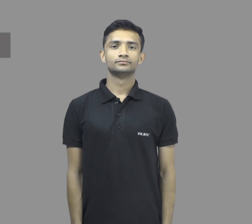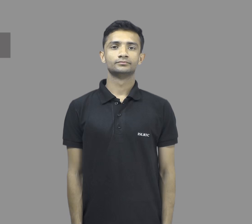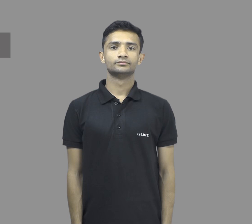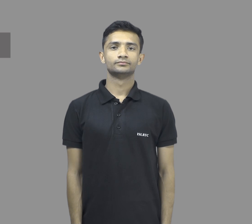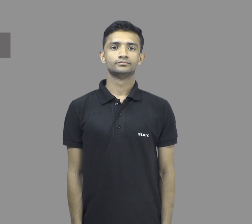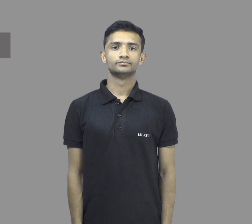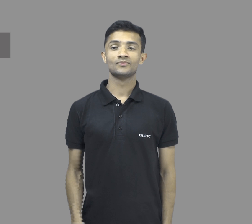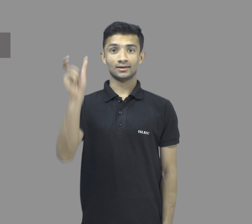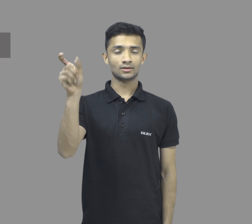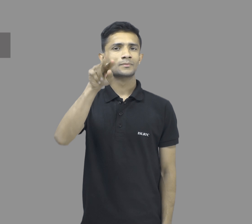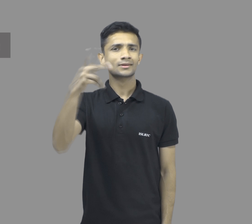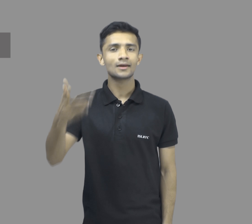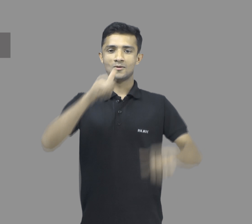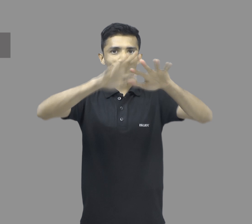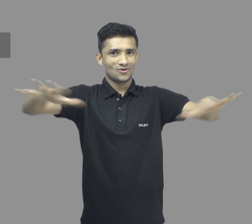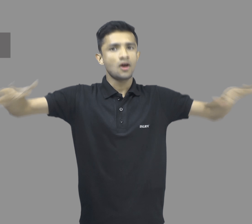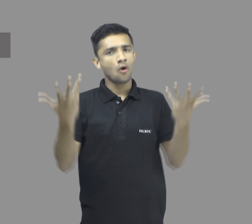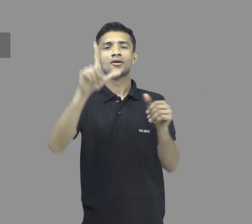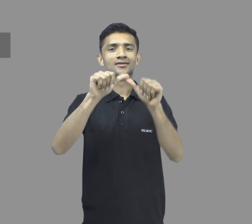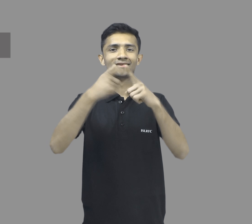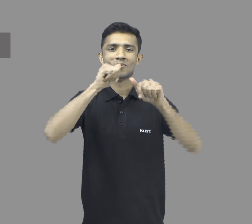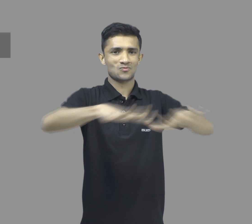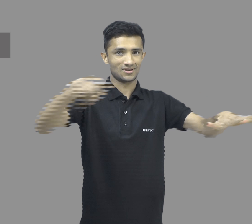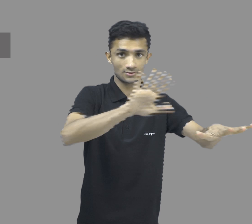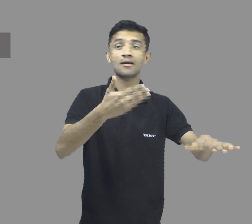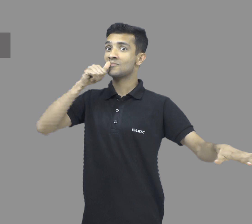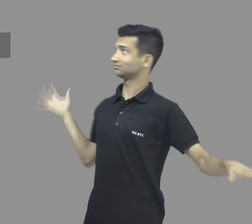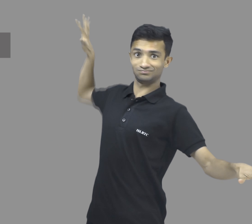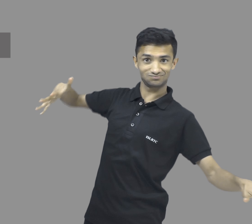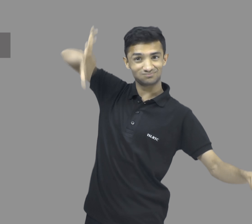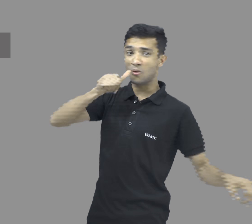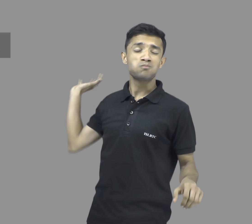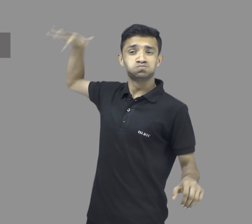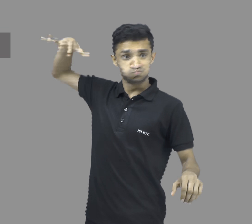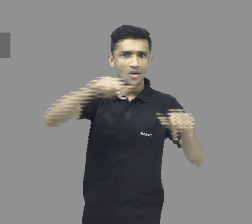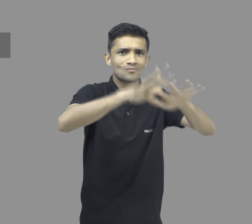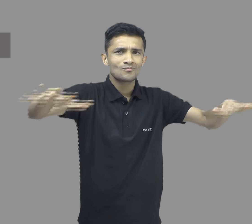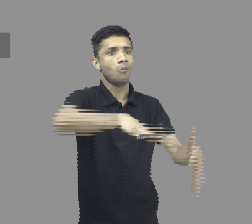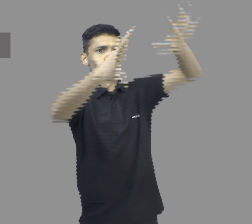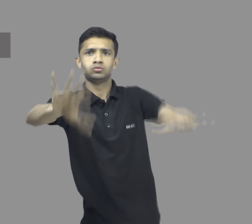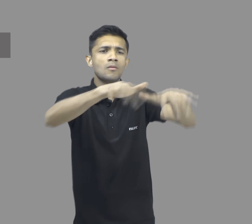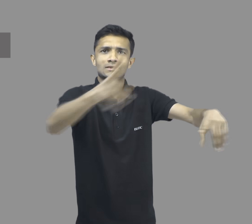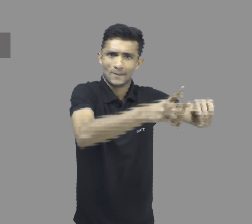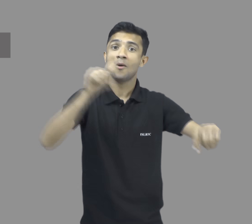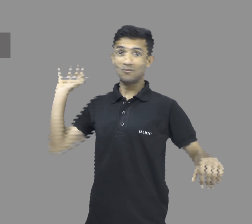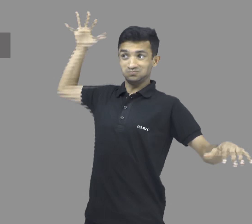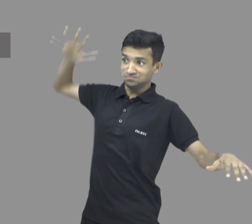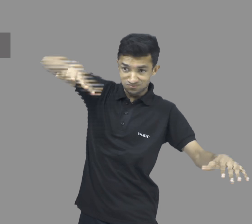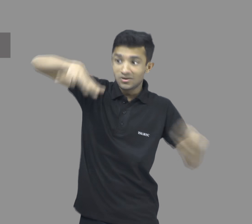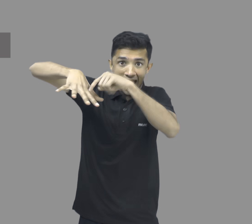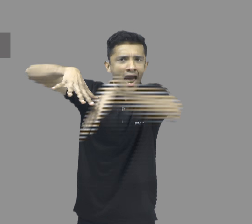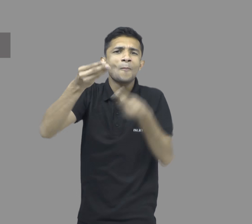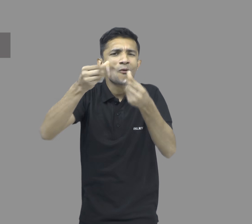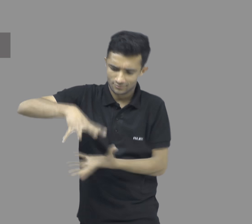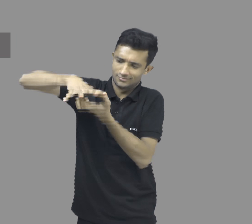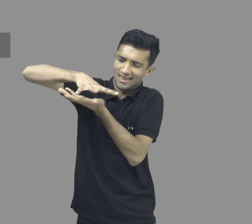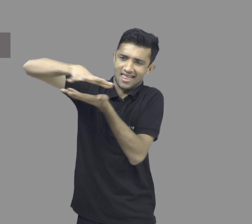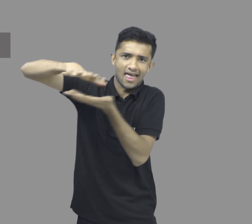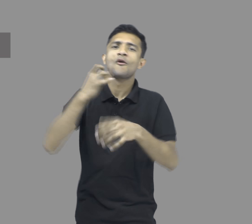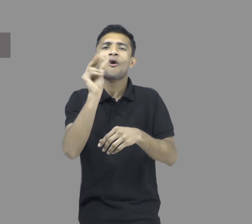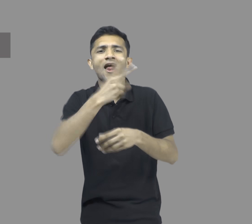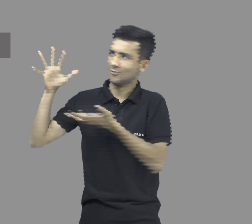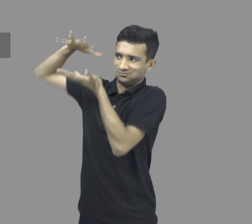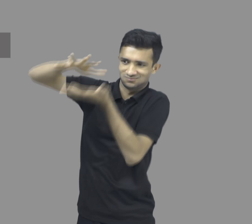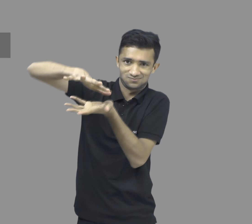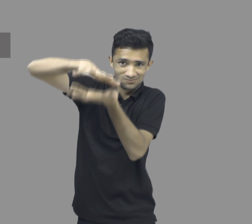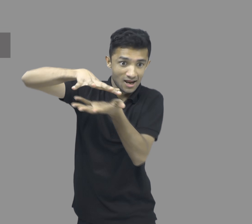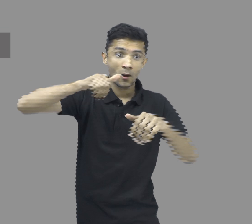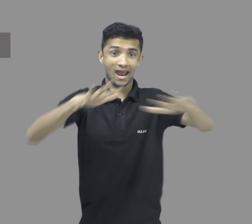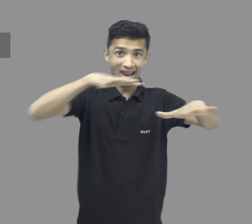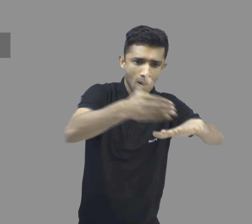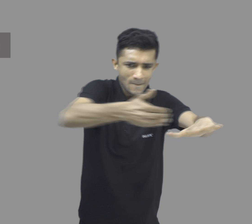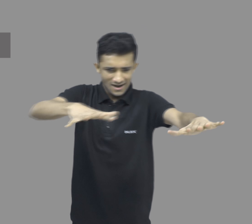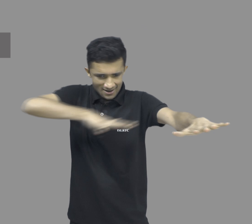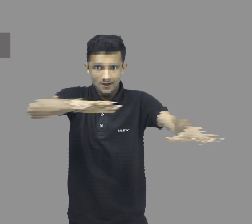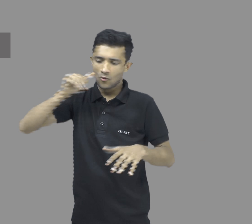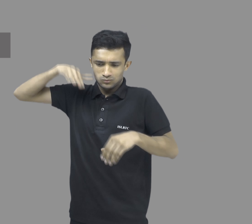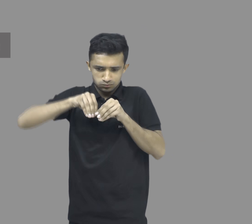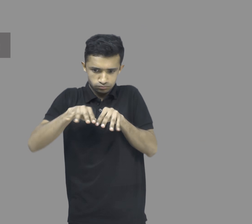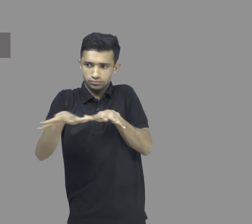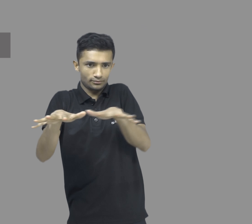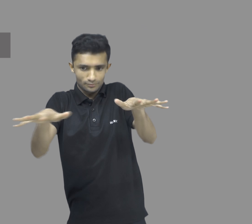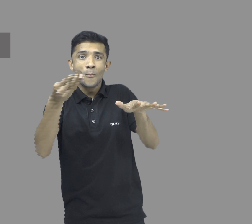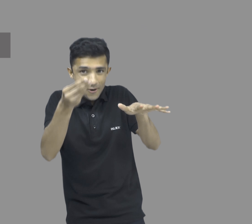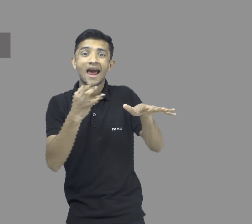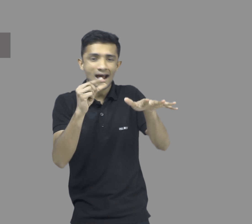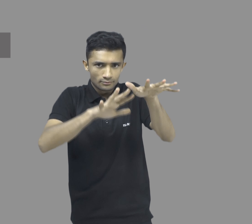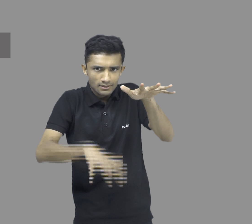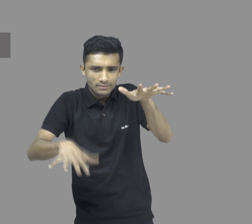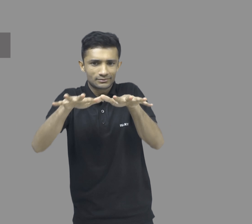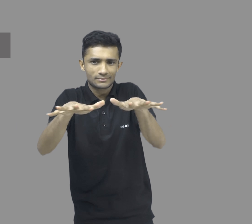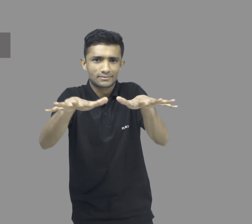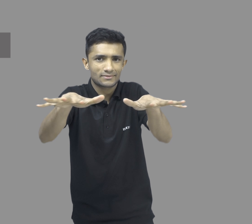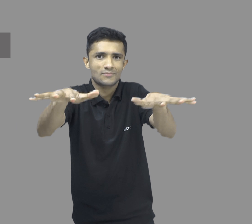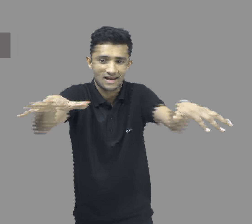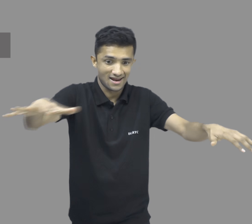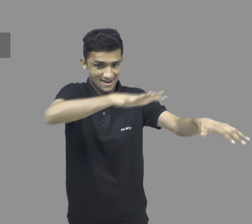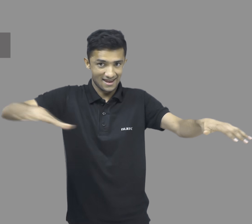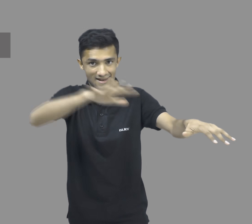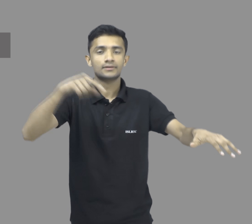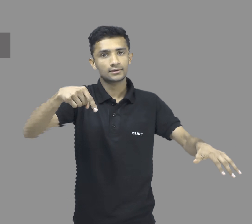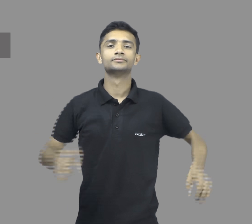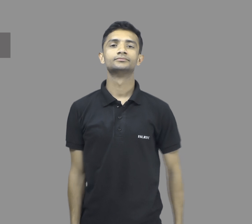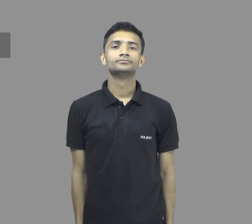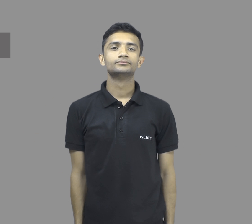Delta